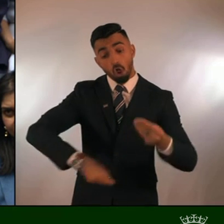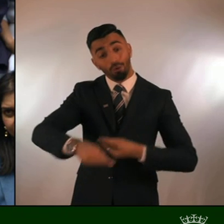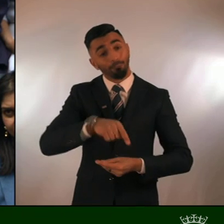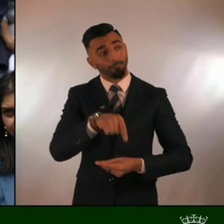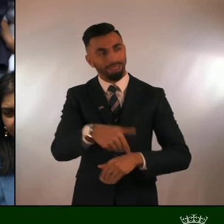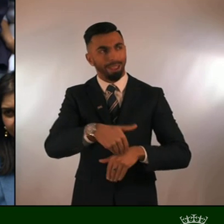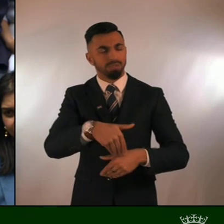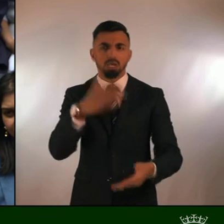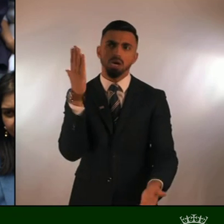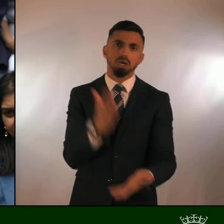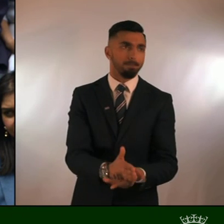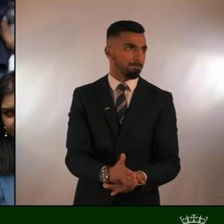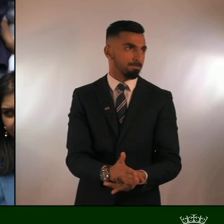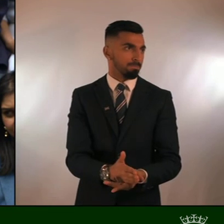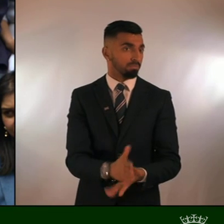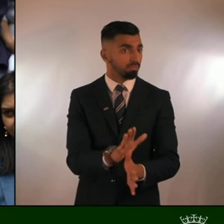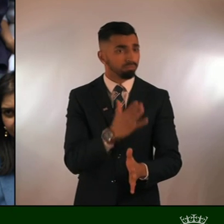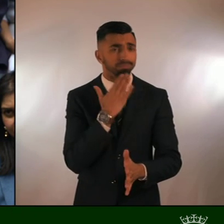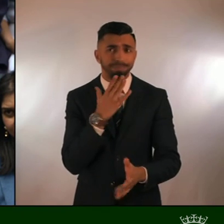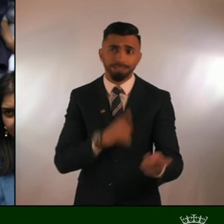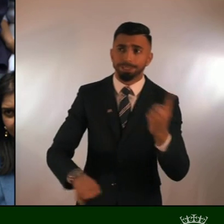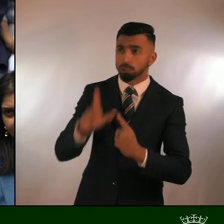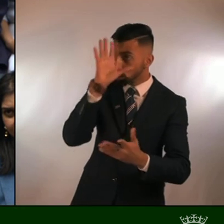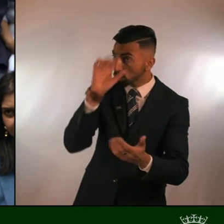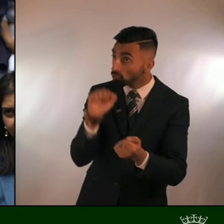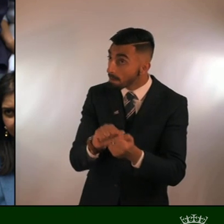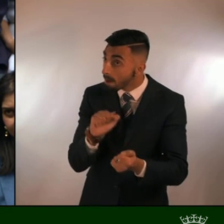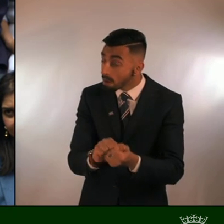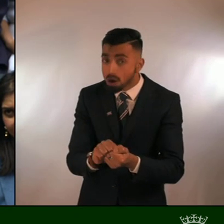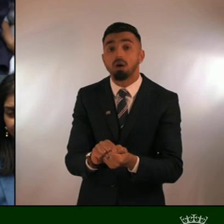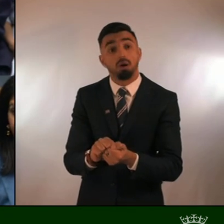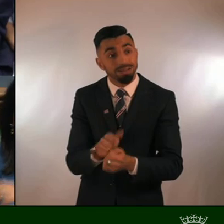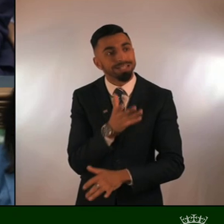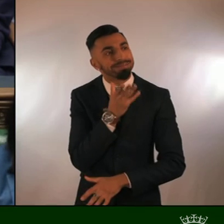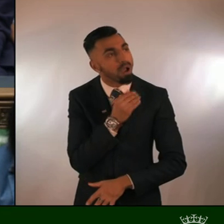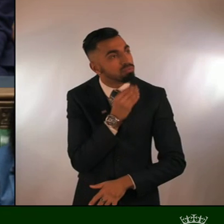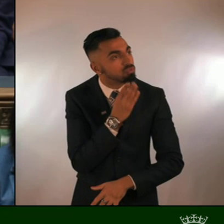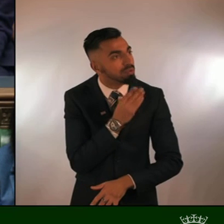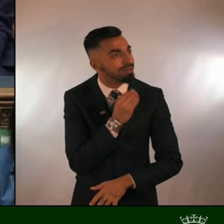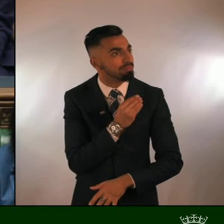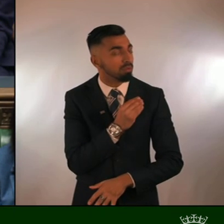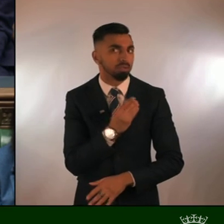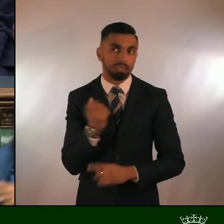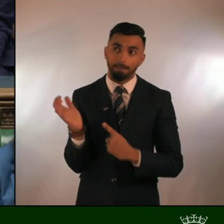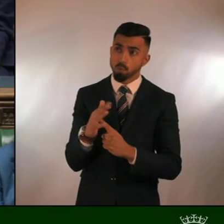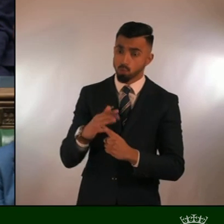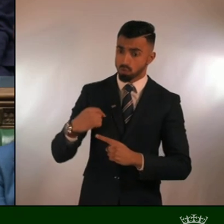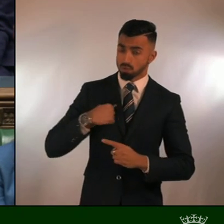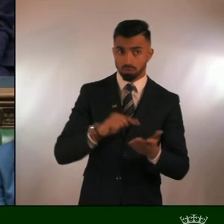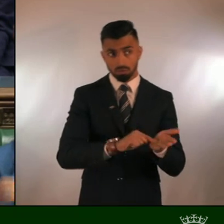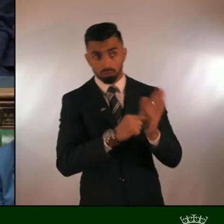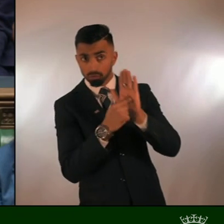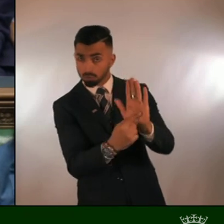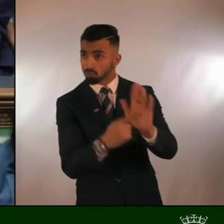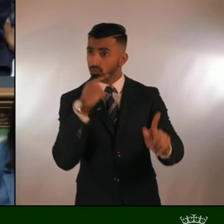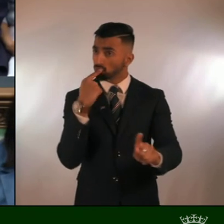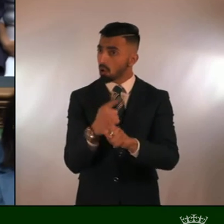But given that the nature of the shock is temporary, I still want to set out for the House the OBR’s judgment on the economy over the medium term.